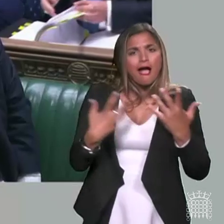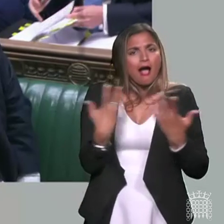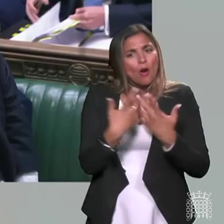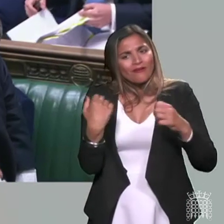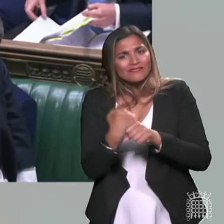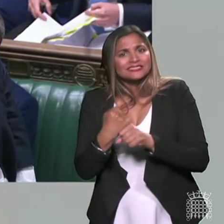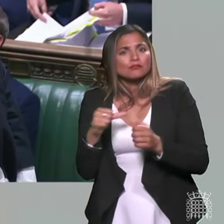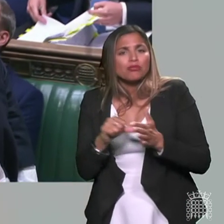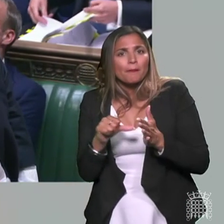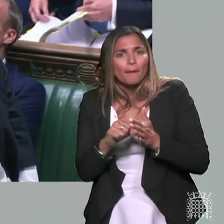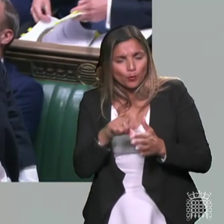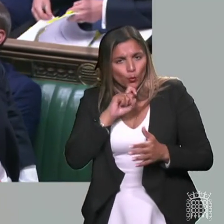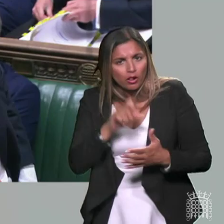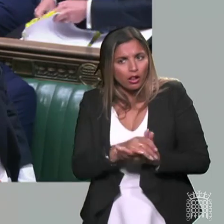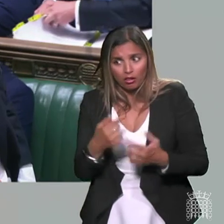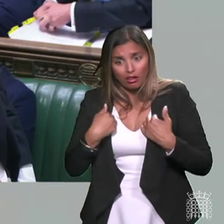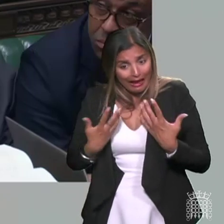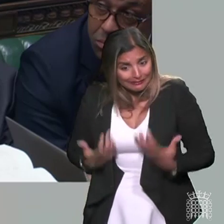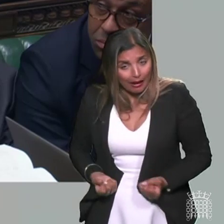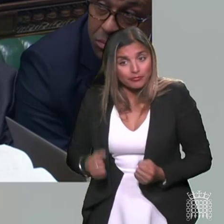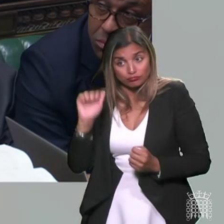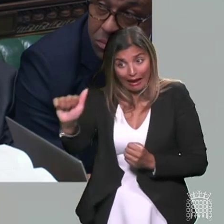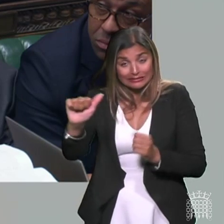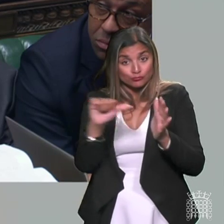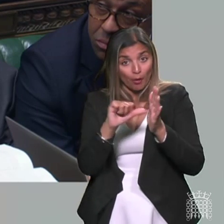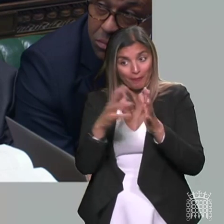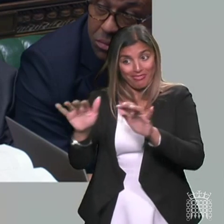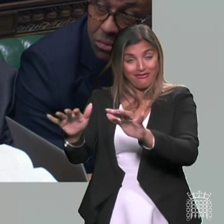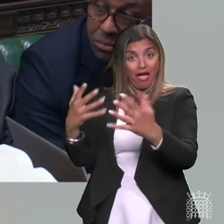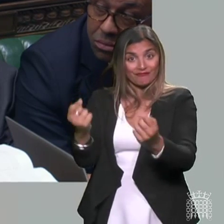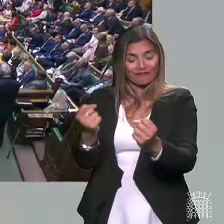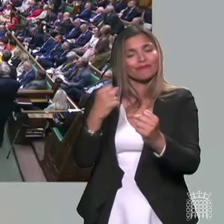I accept that there is a problem, and I hope that the whole House will support the Bill.